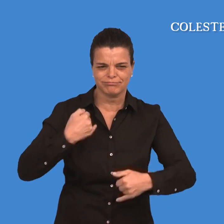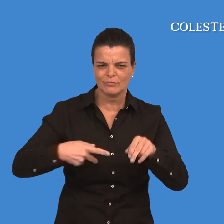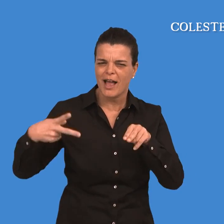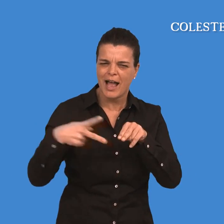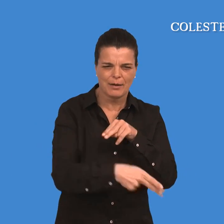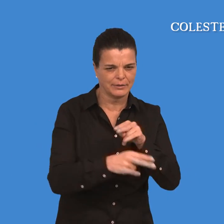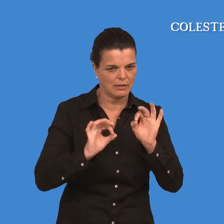evitar